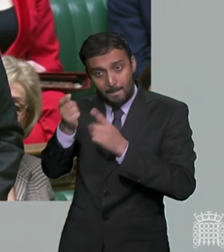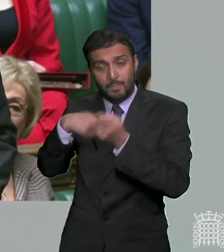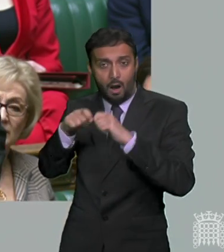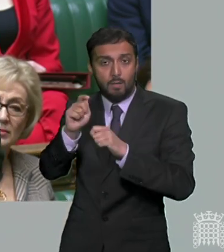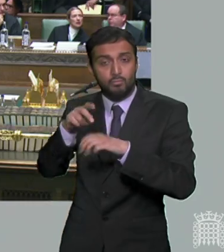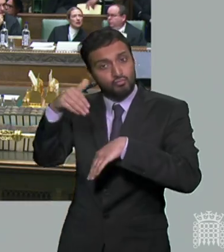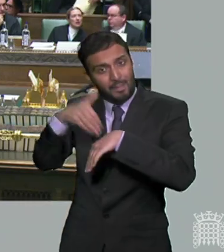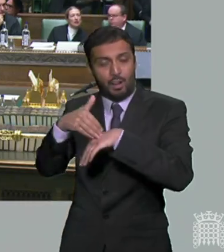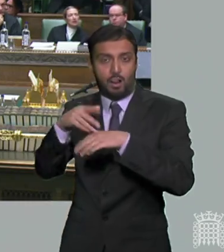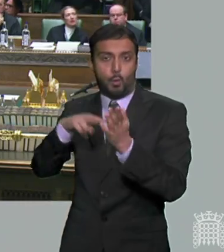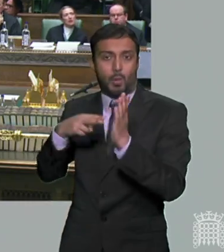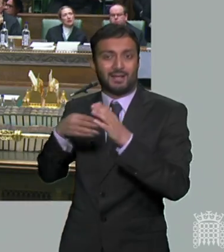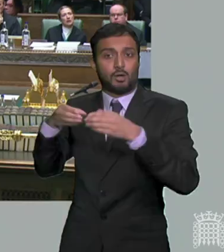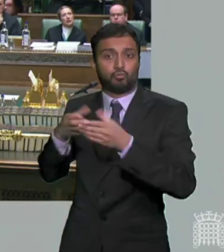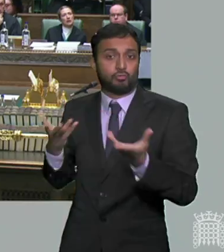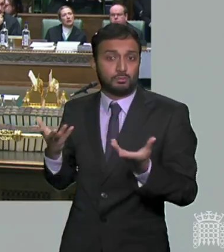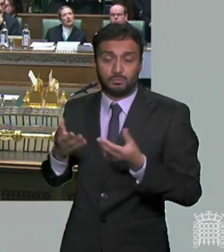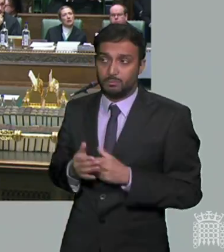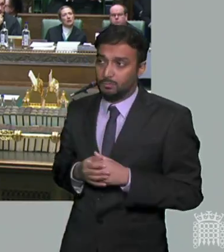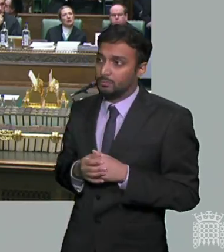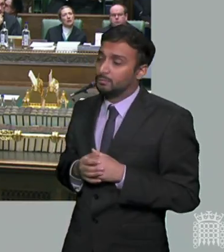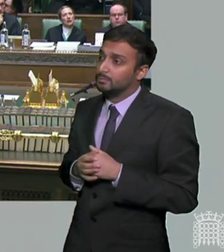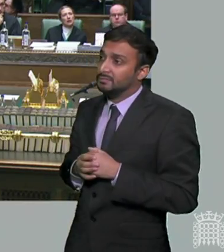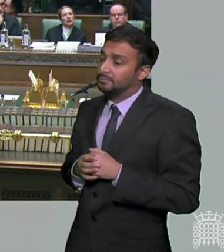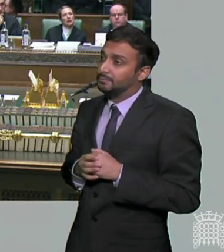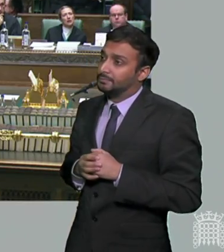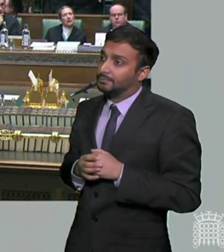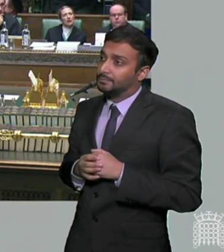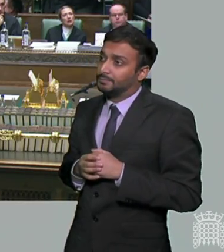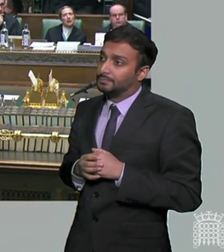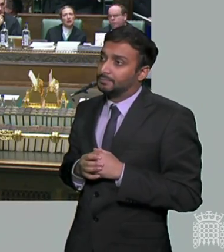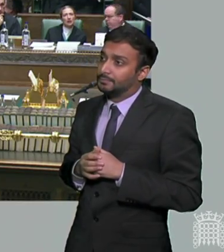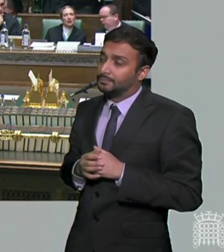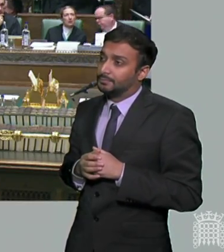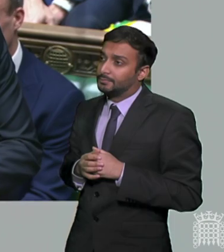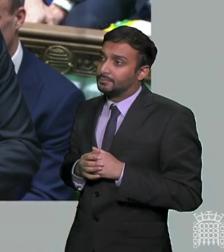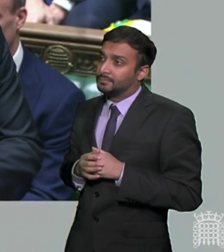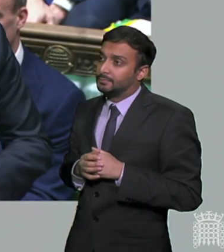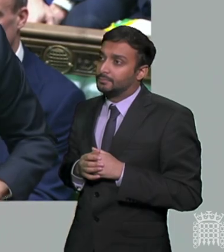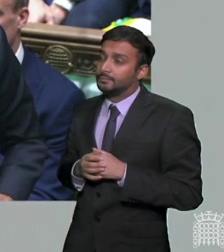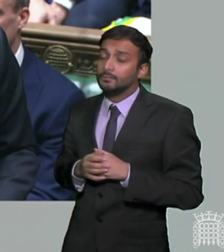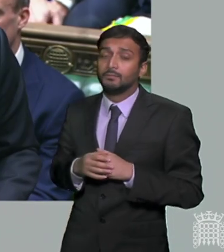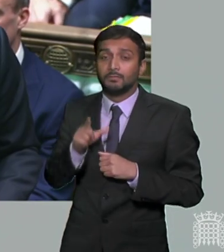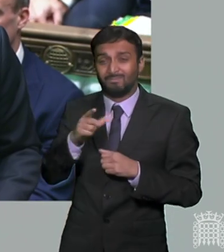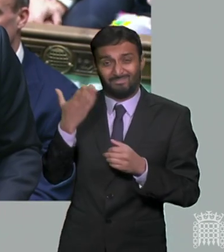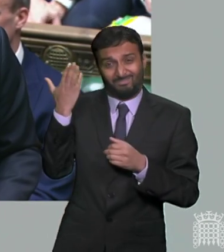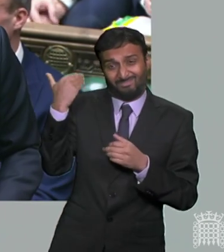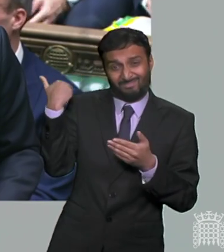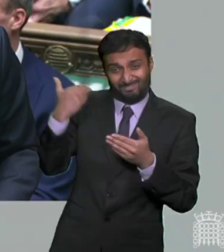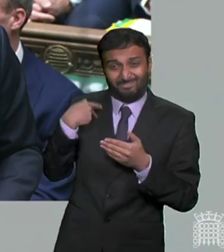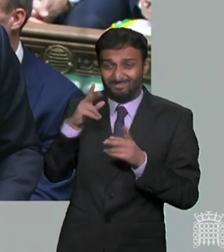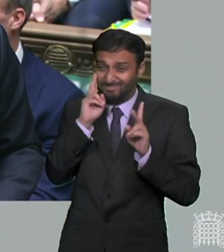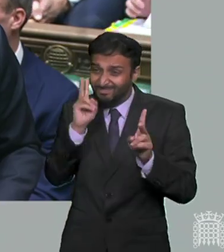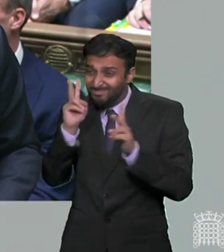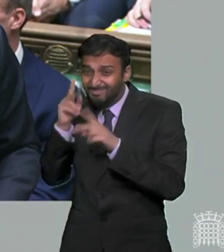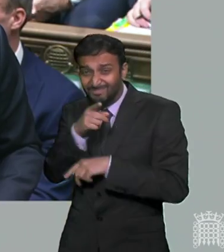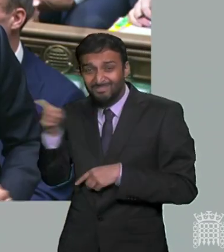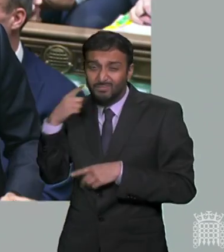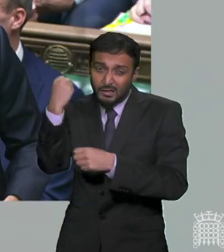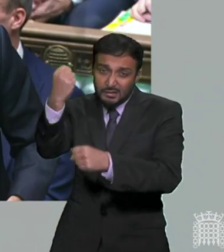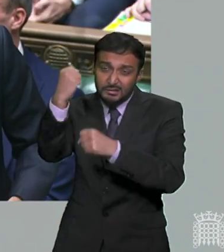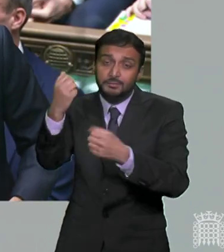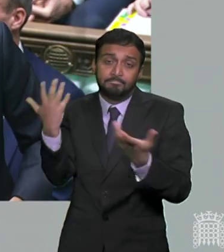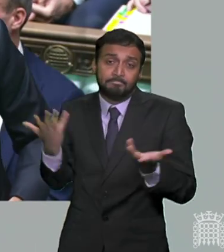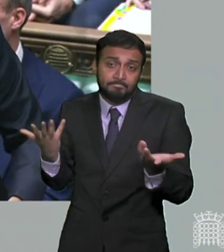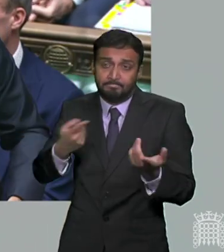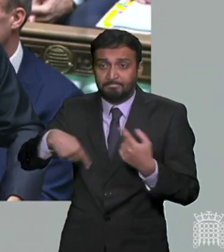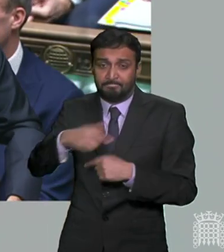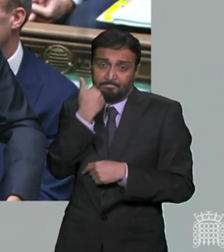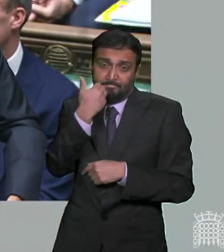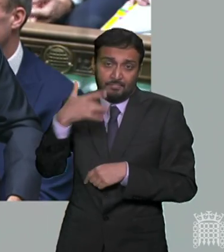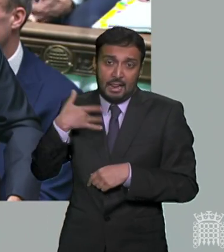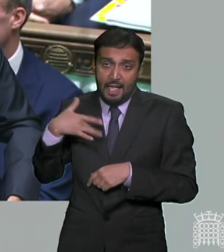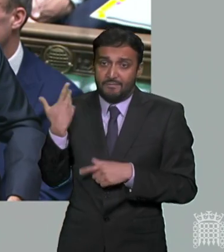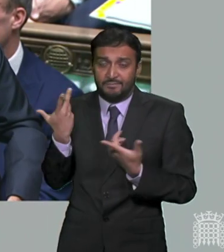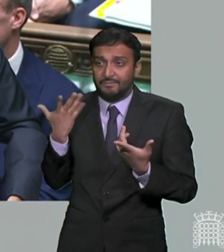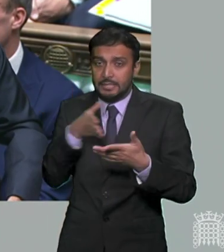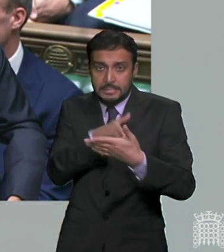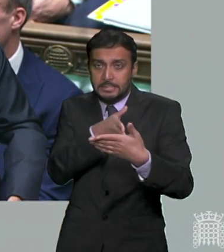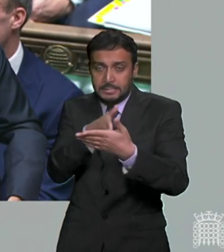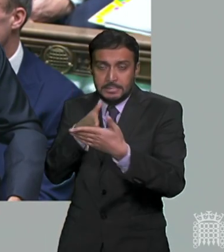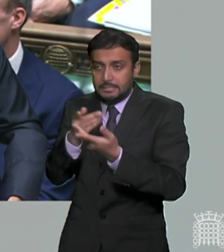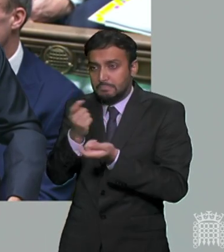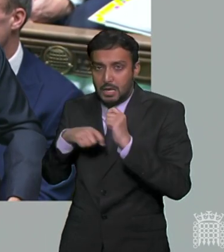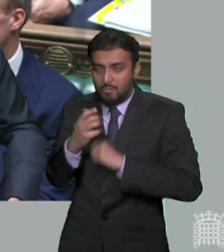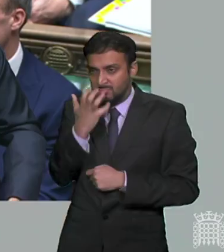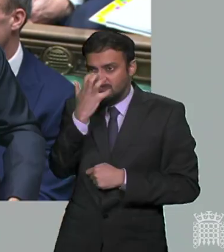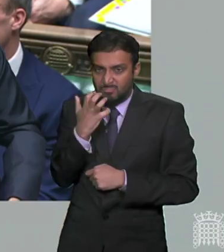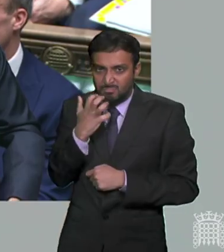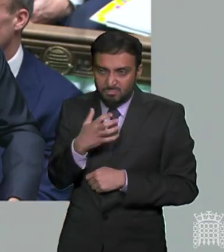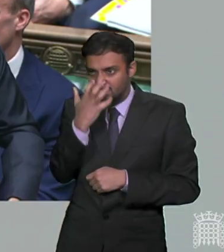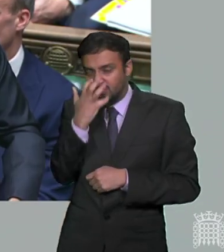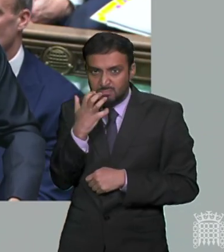The kinds of demonstrations that we have seen recently disrupt people’s daily lives, cause mass misery for the public and put people in danger.